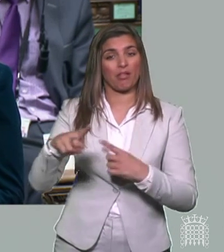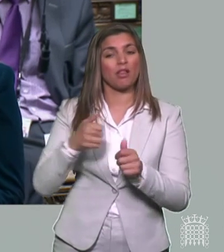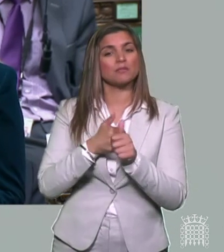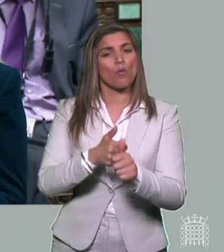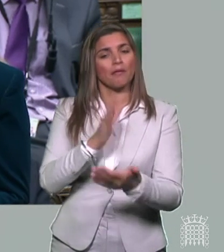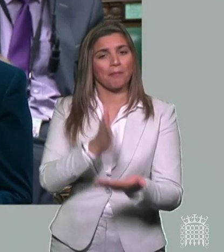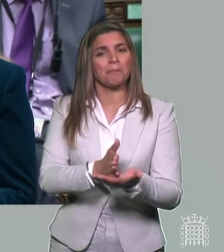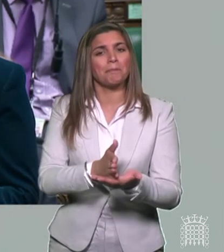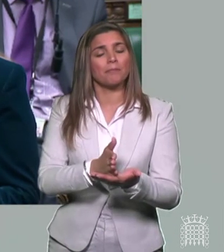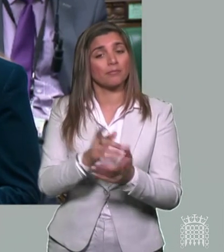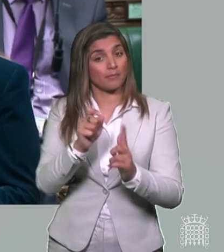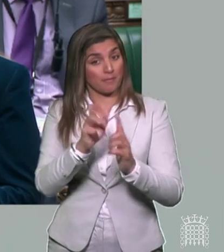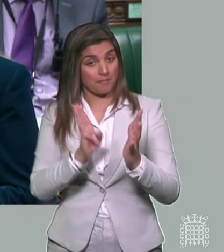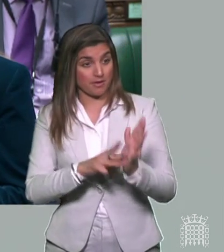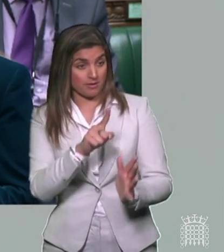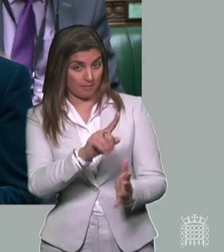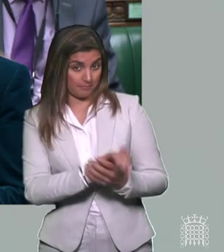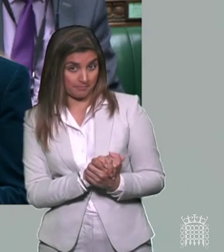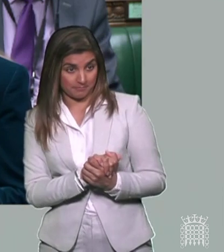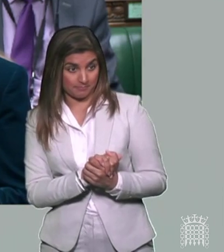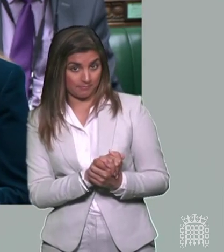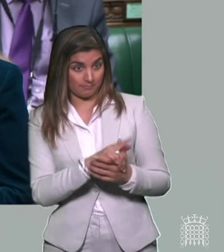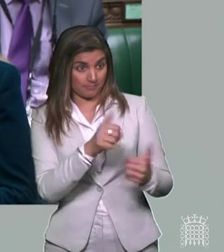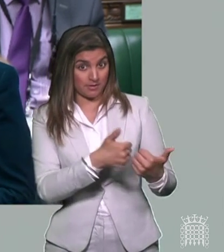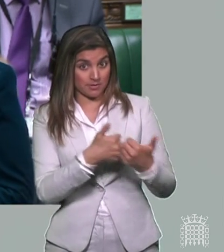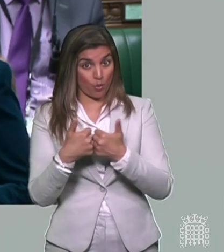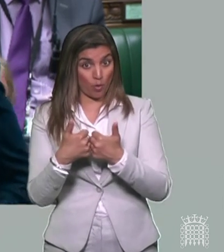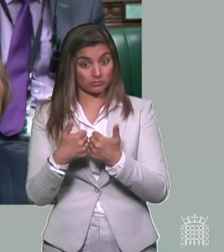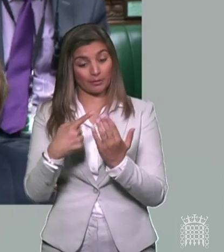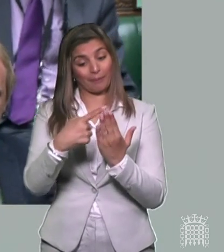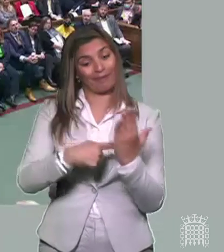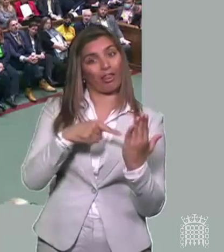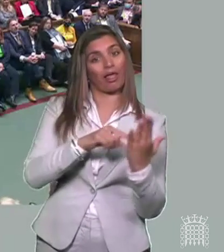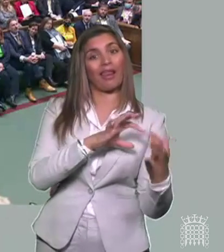Will the Prime Minister support a lying in politics Bill?